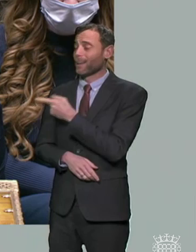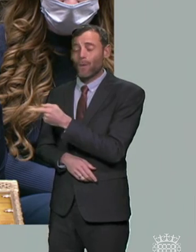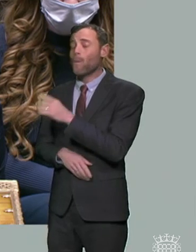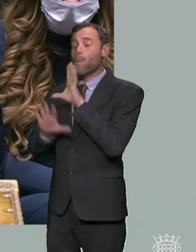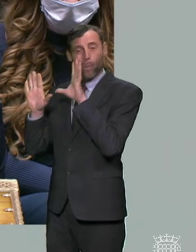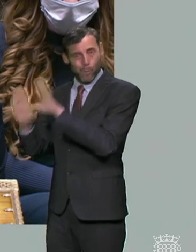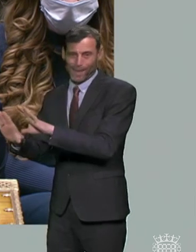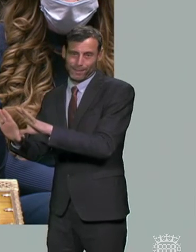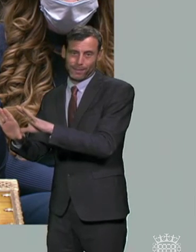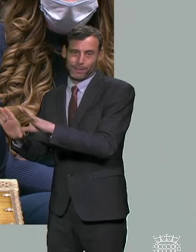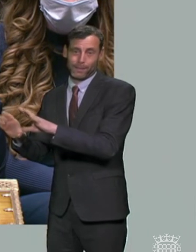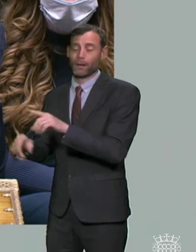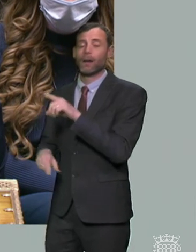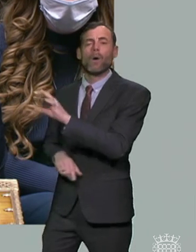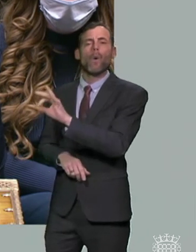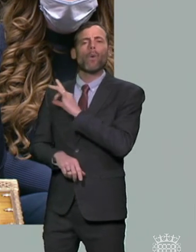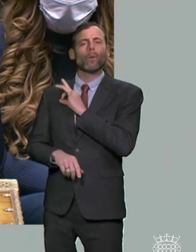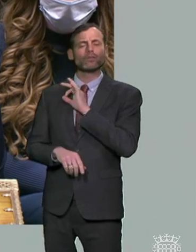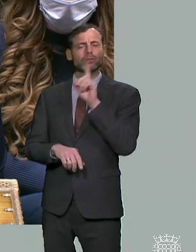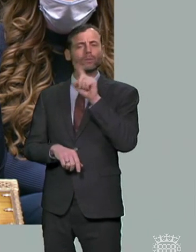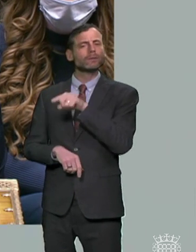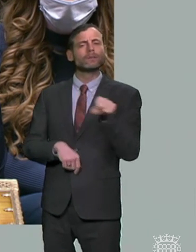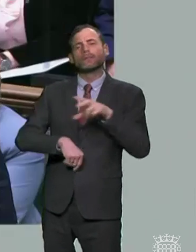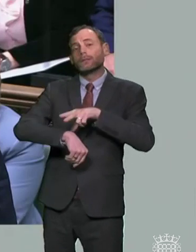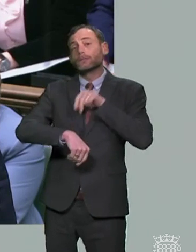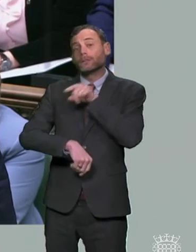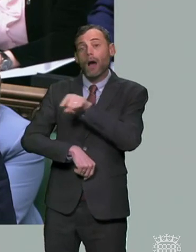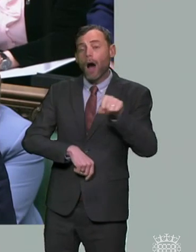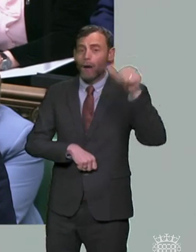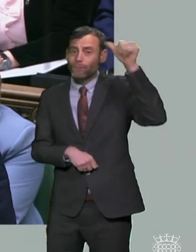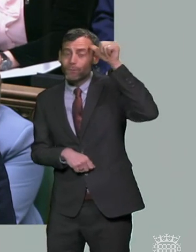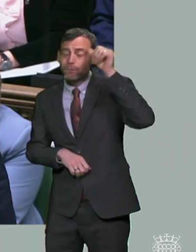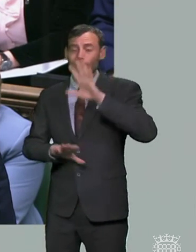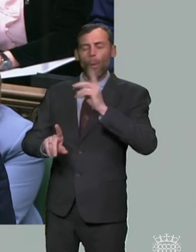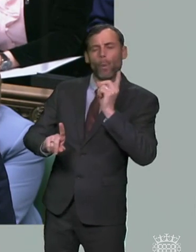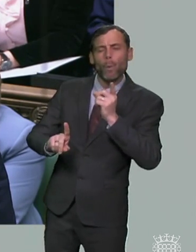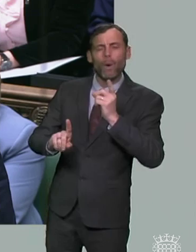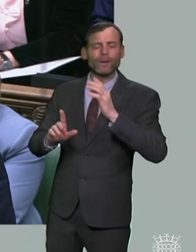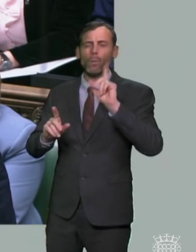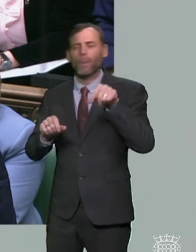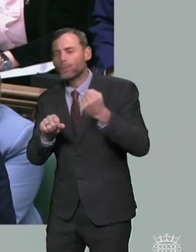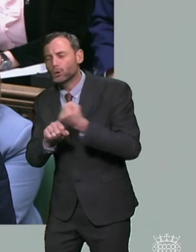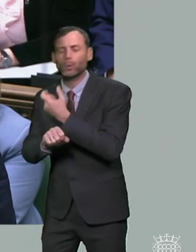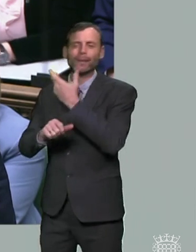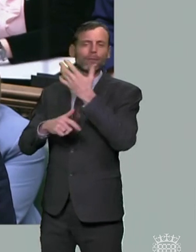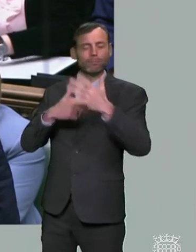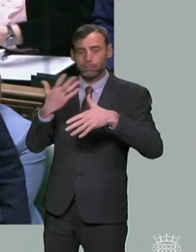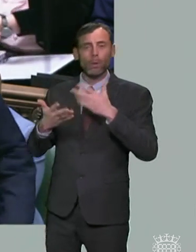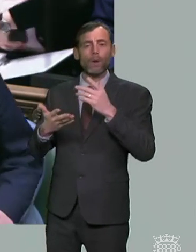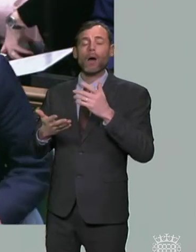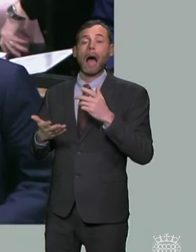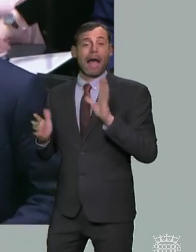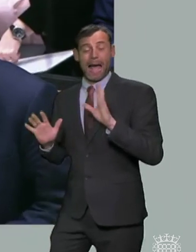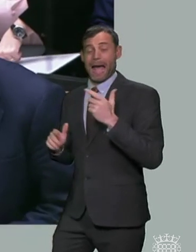He asks about my staff and what they were doing and what they have told me.